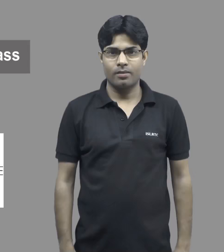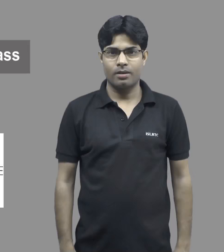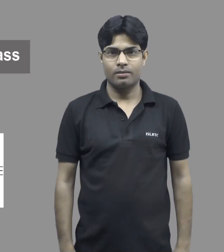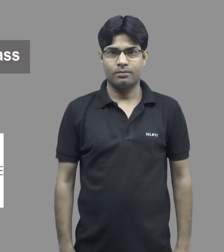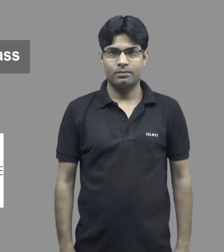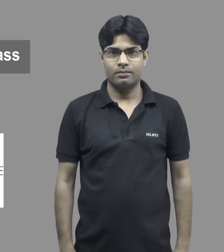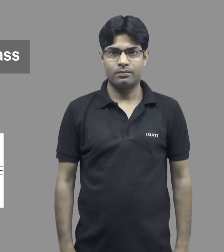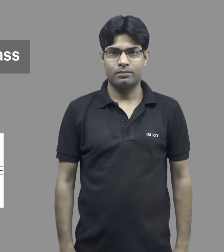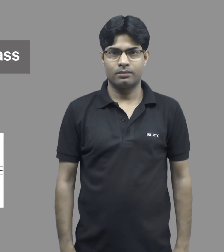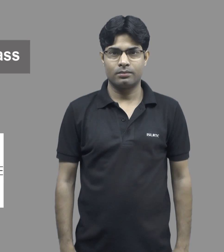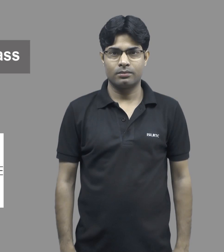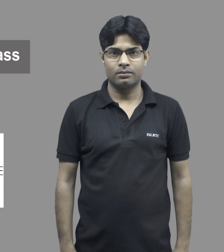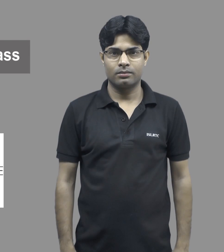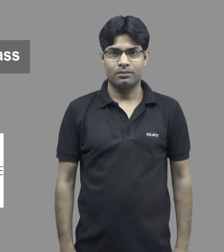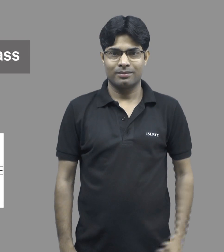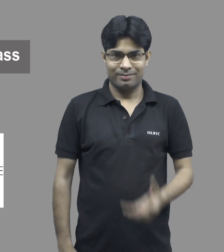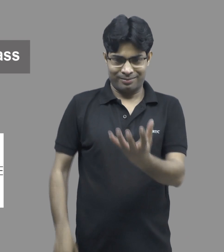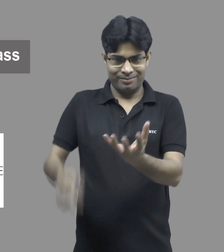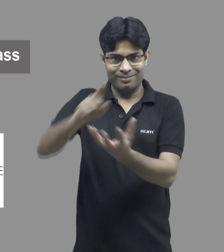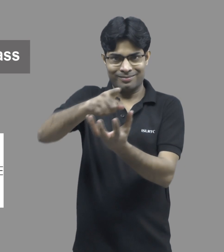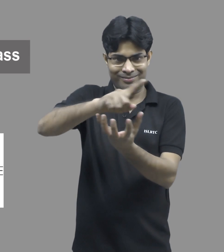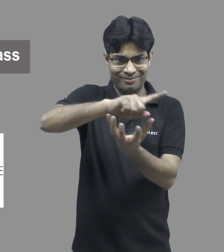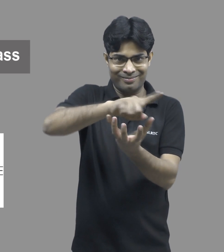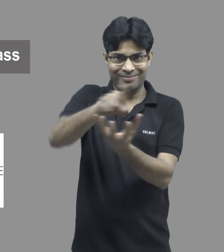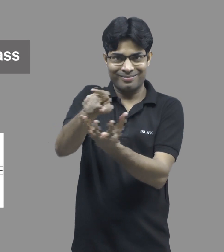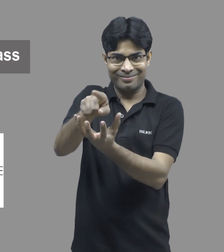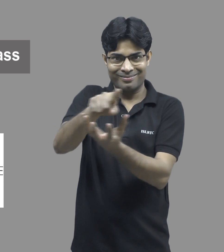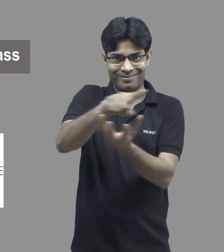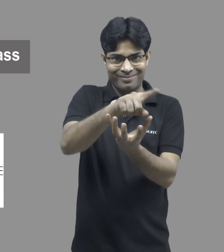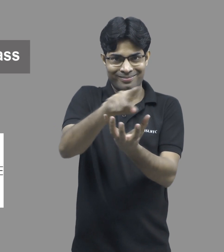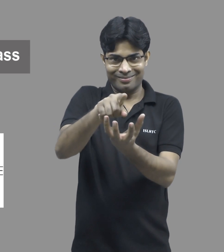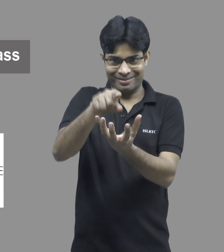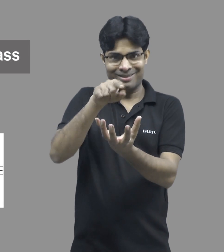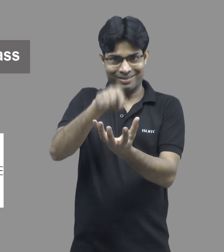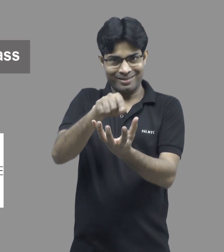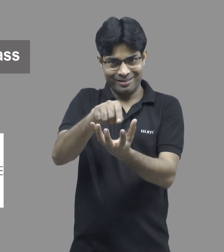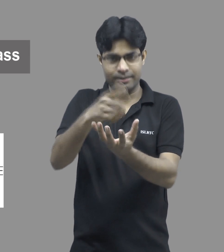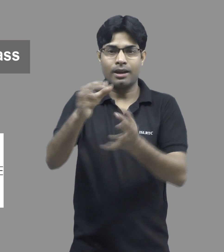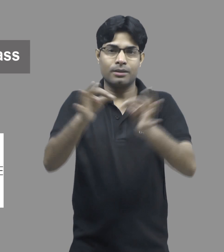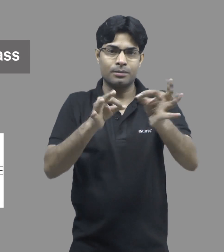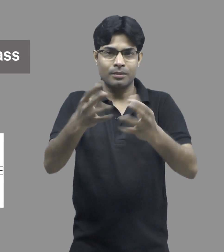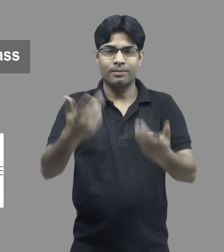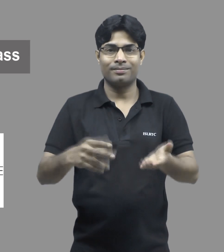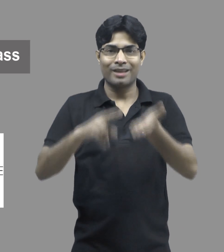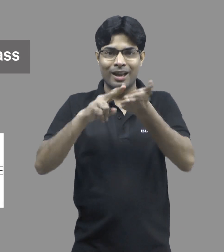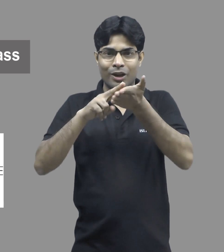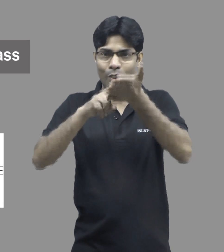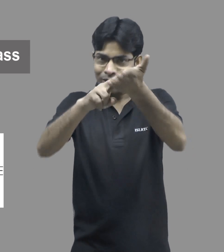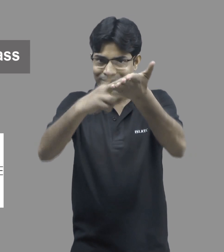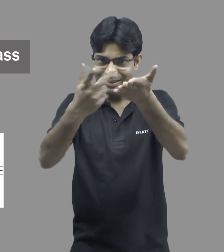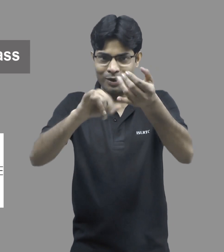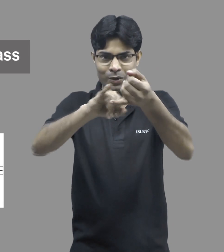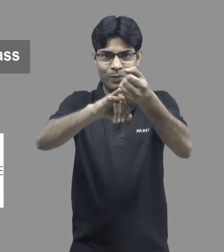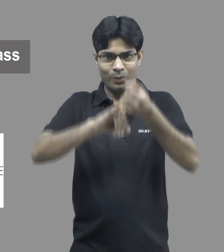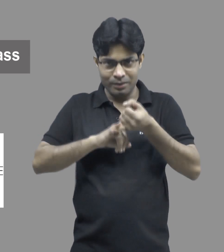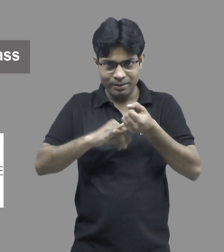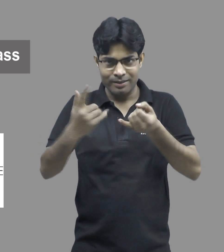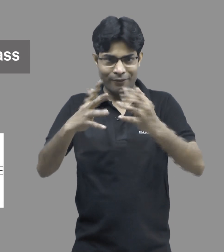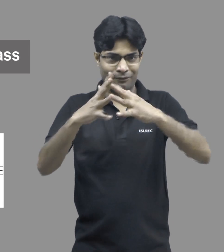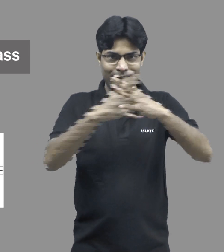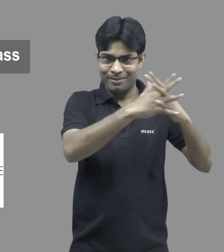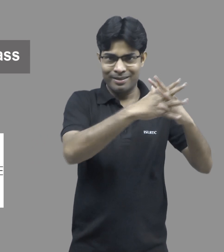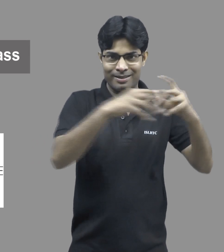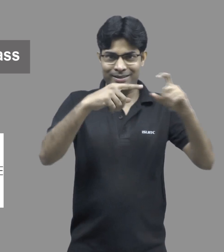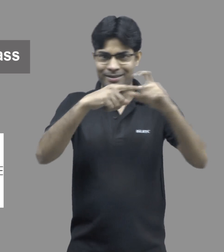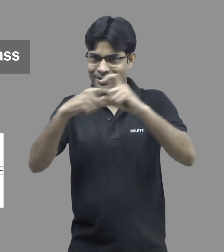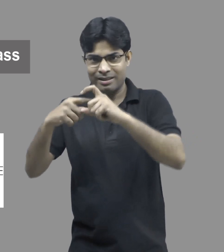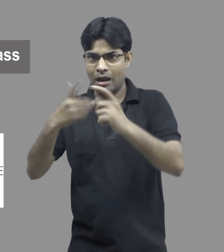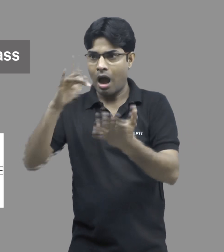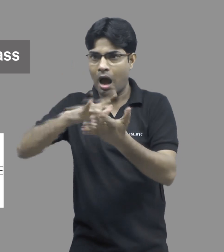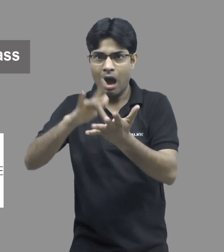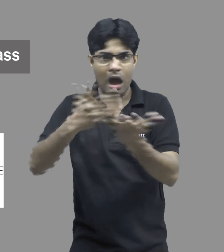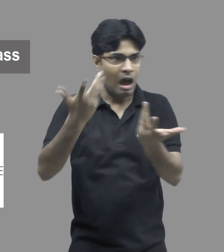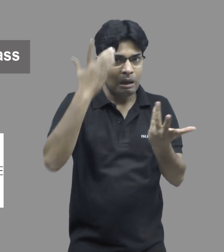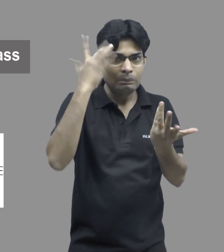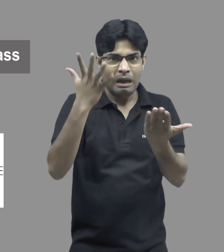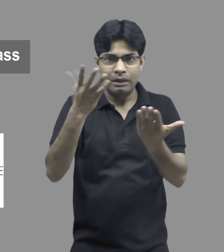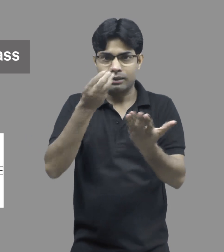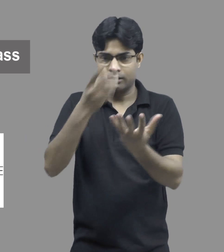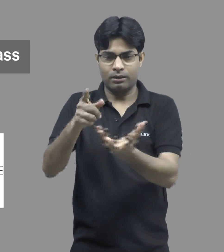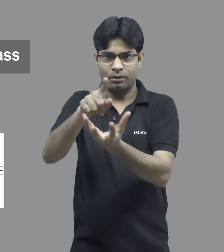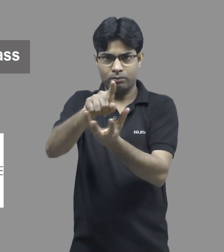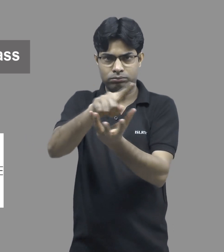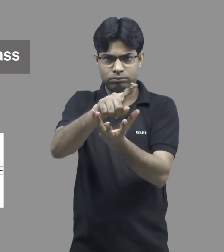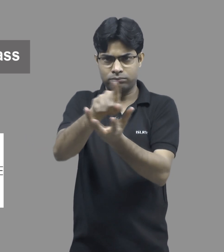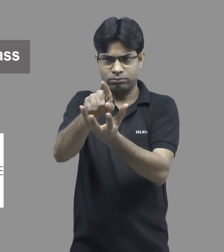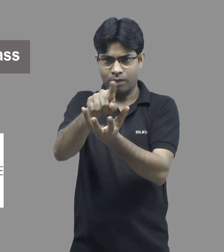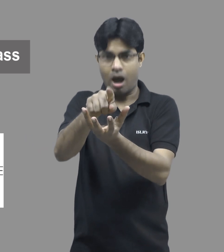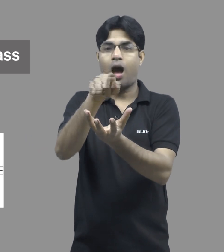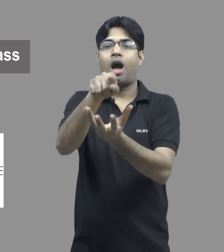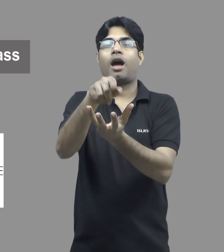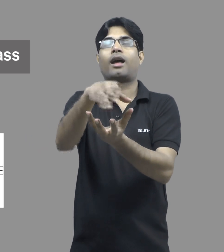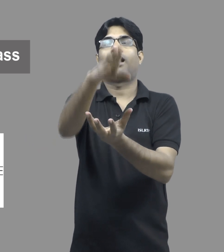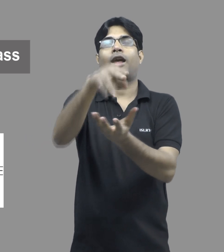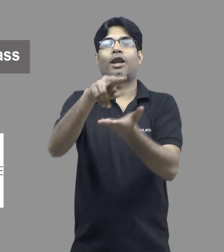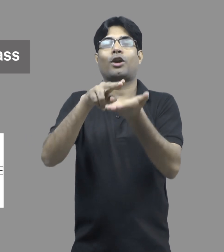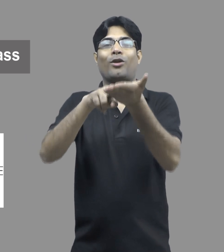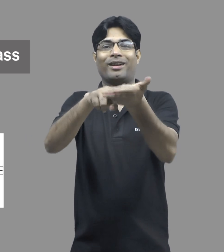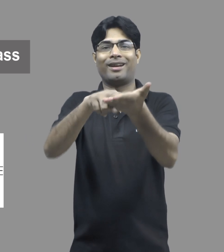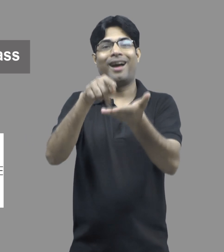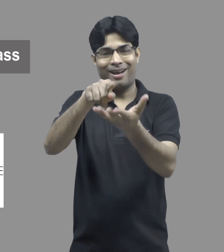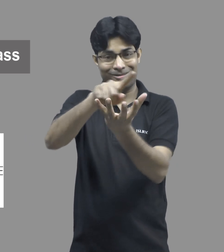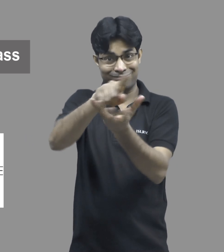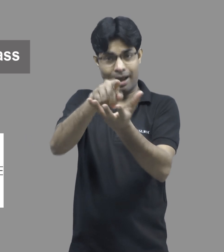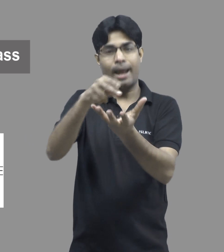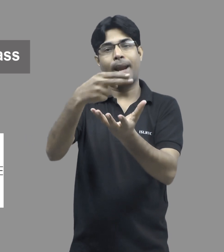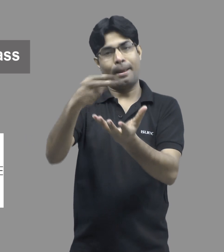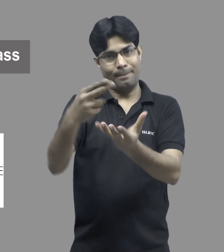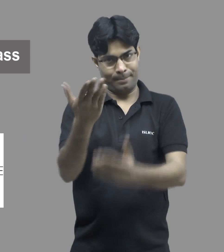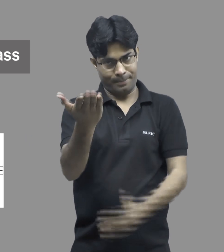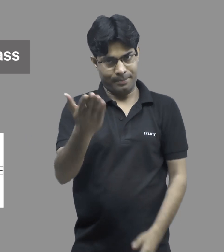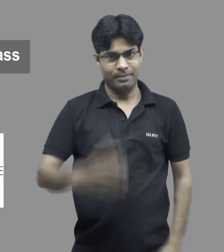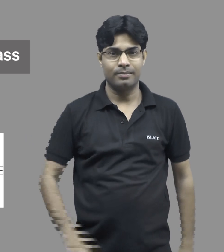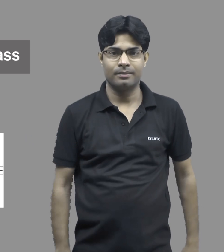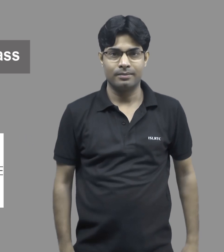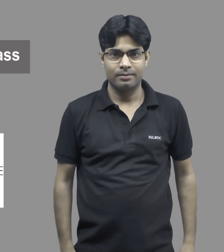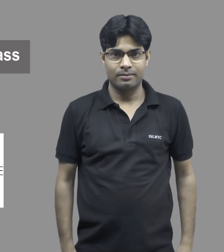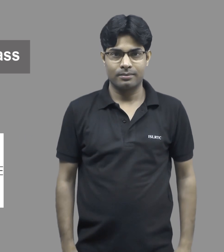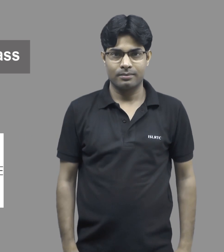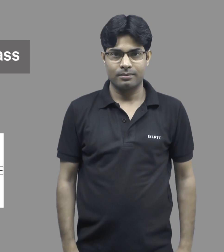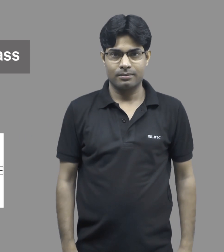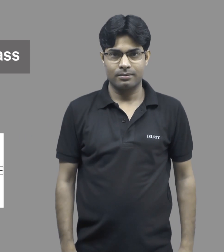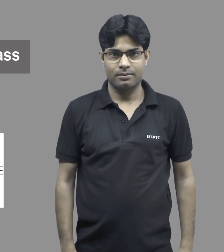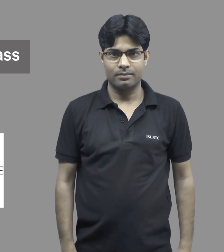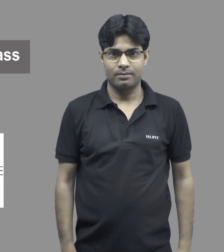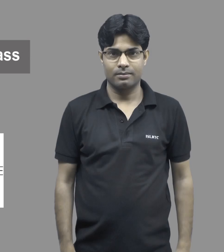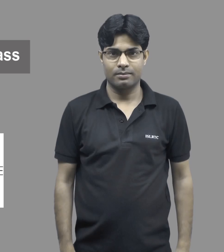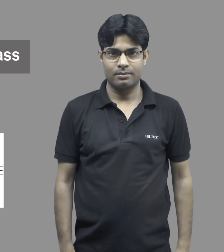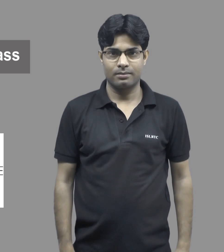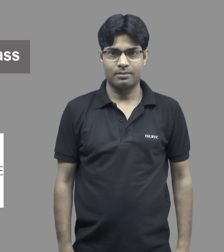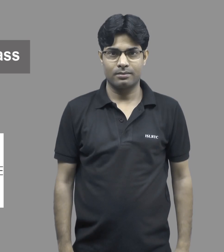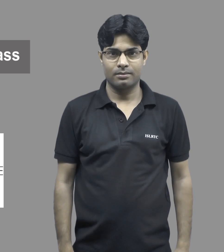Compass